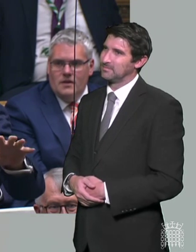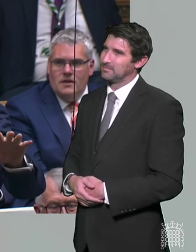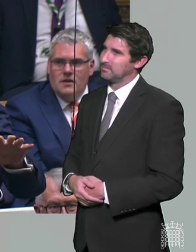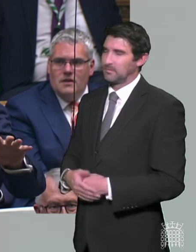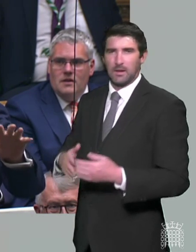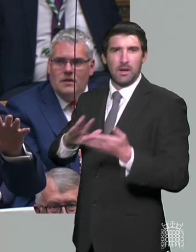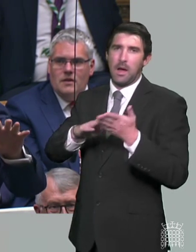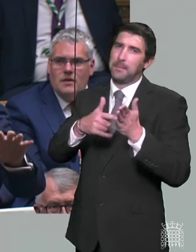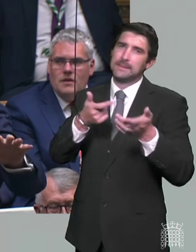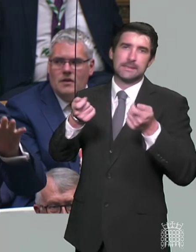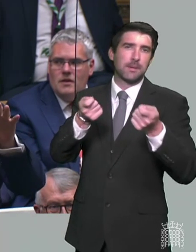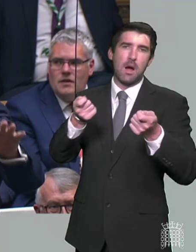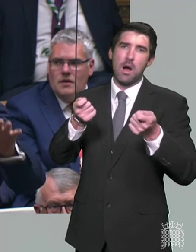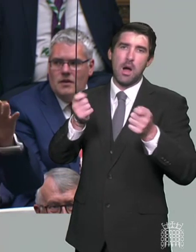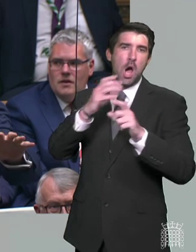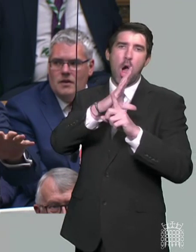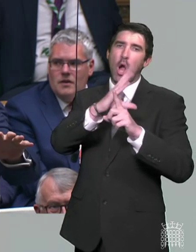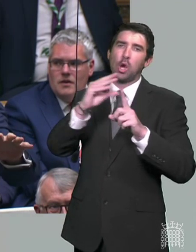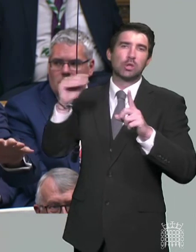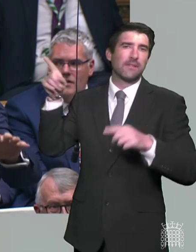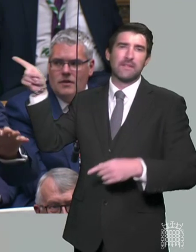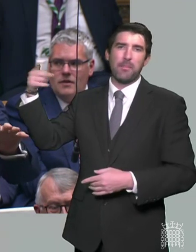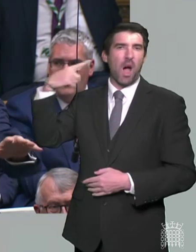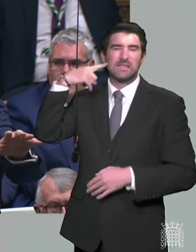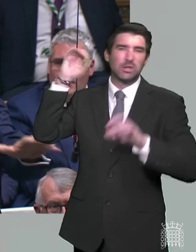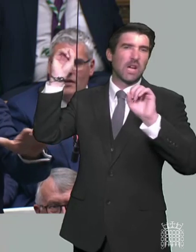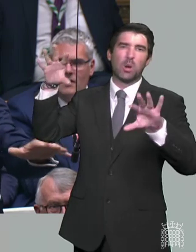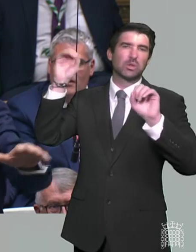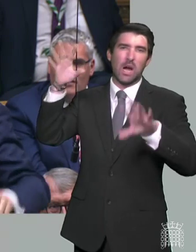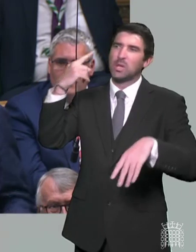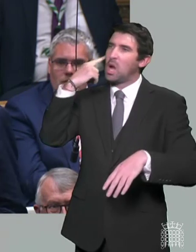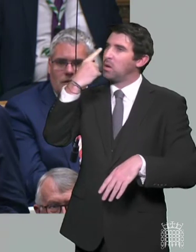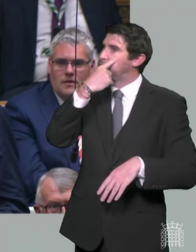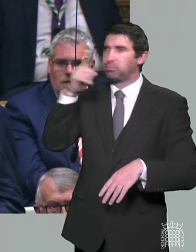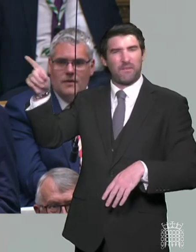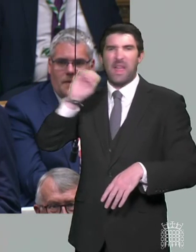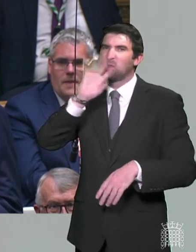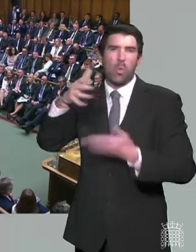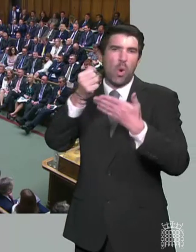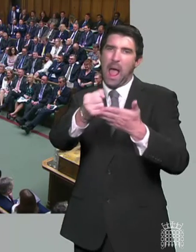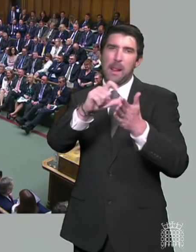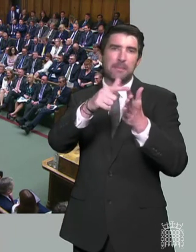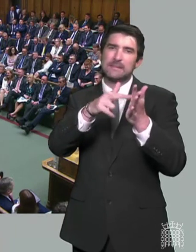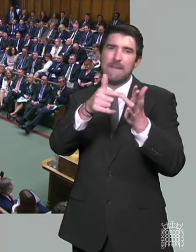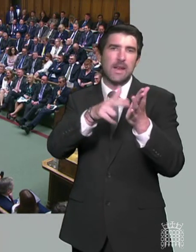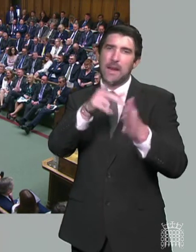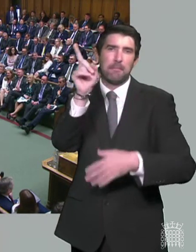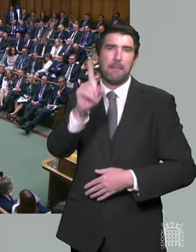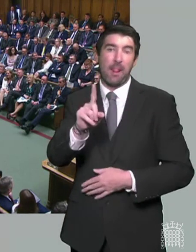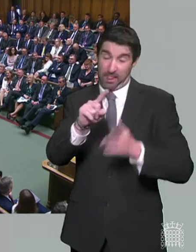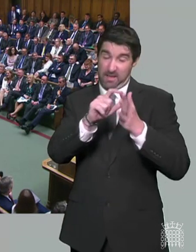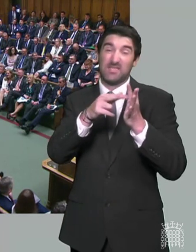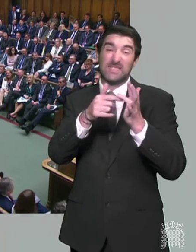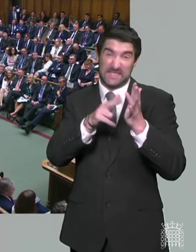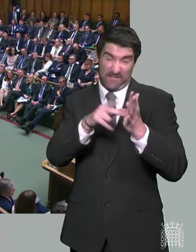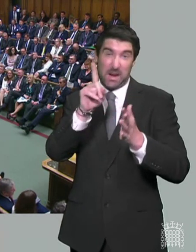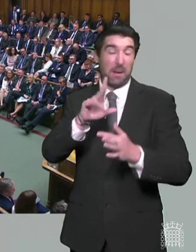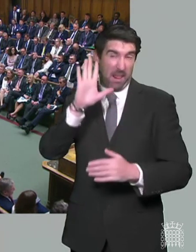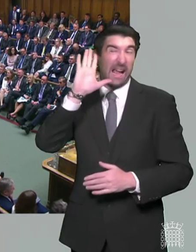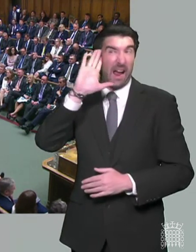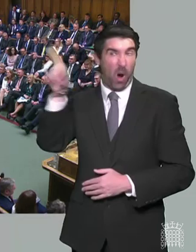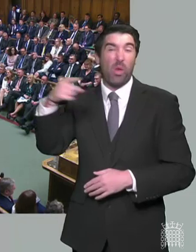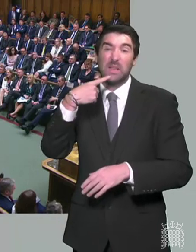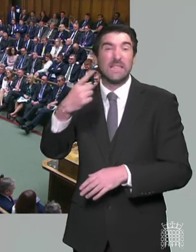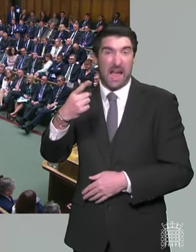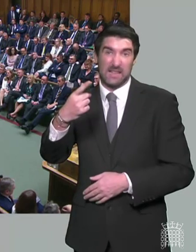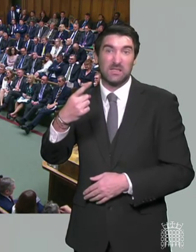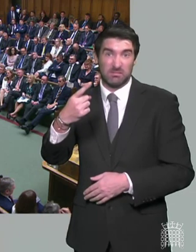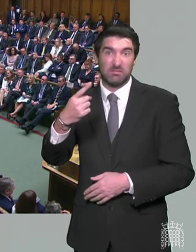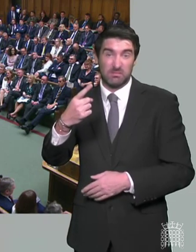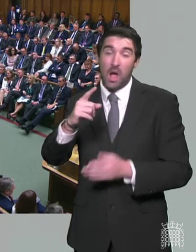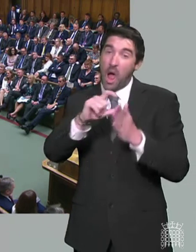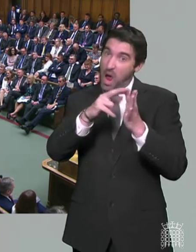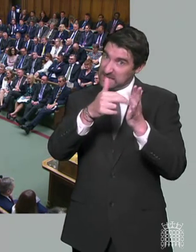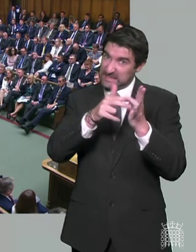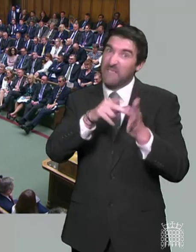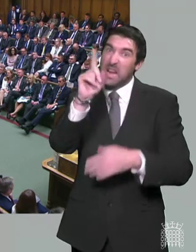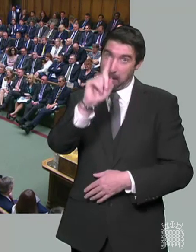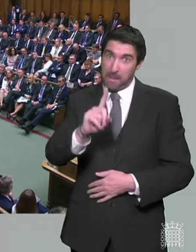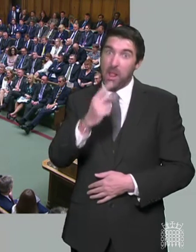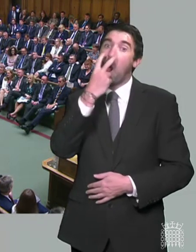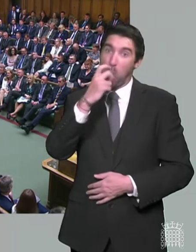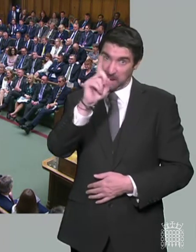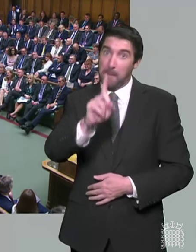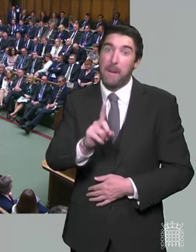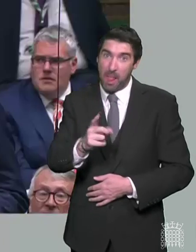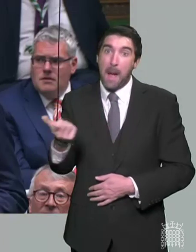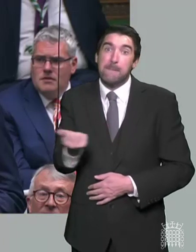Devon— The Conservative party does not want to hear ideas to help those people, and I think the people of Devon will take note because there are families and pensioners across rural counties who are missing out on this support.